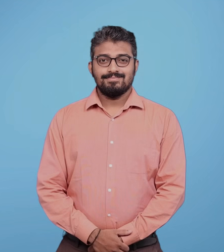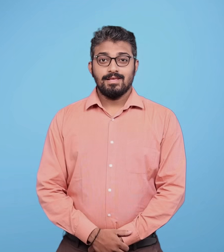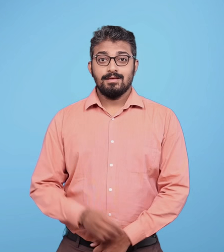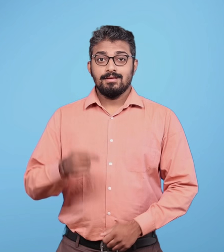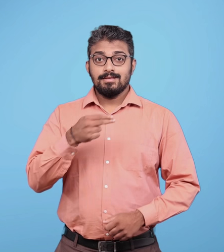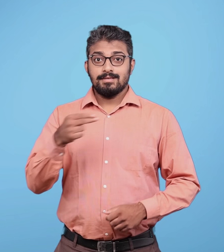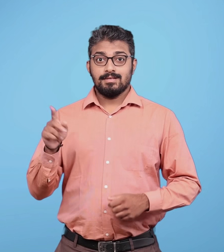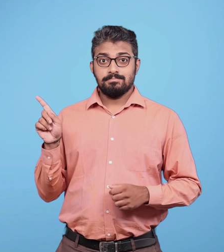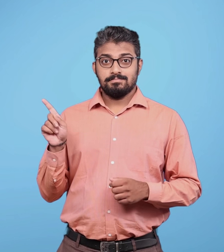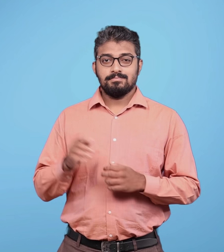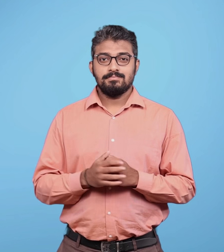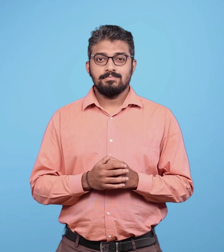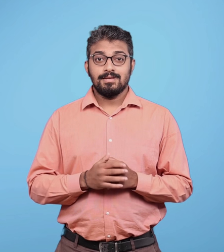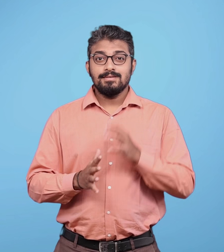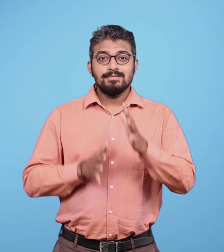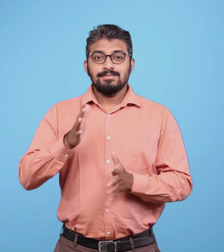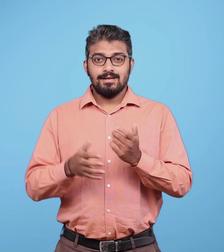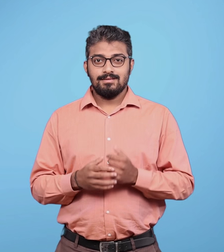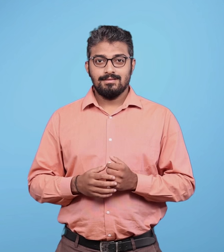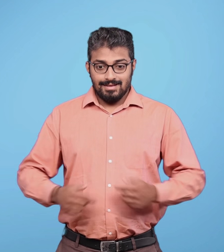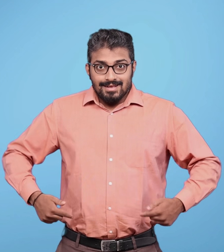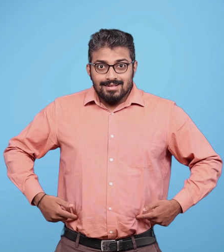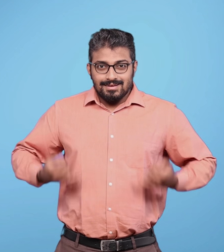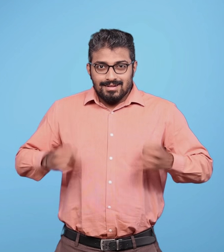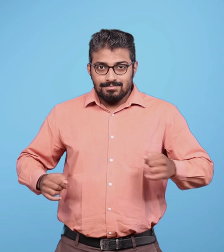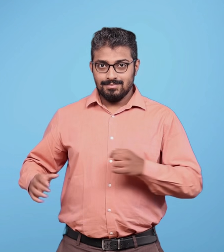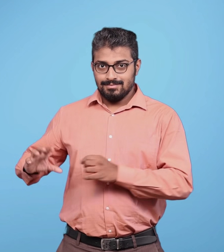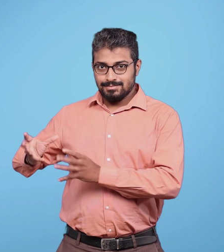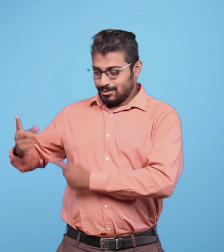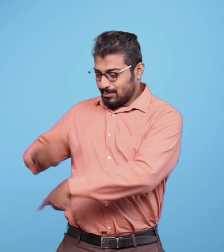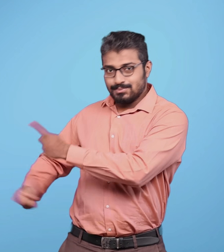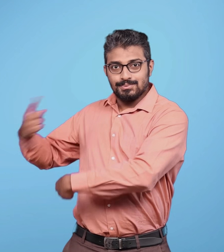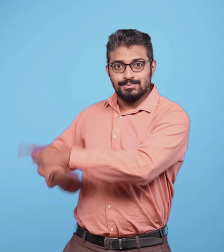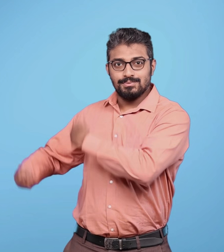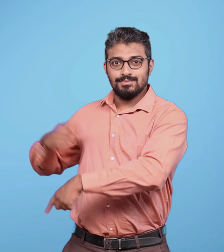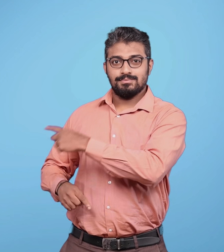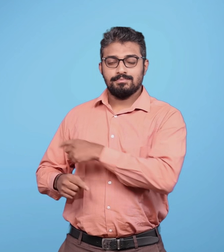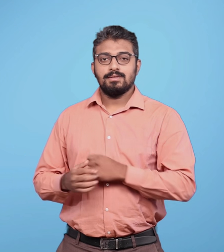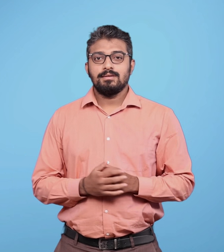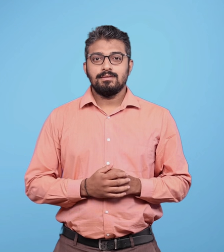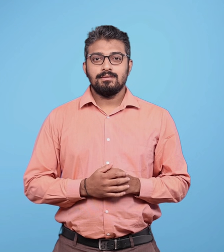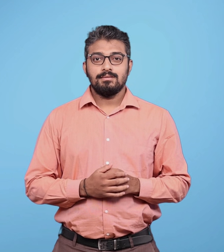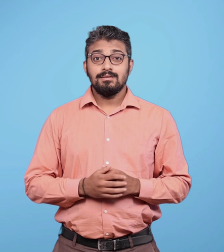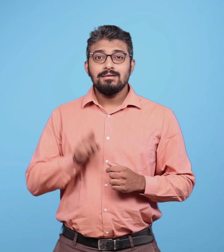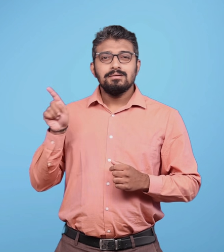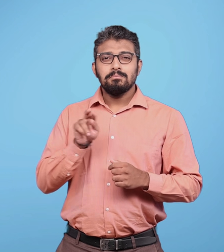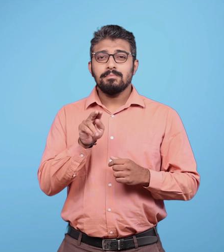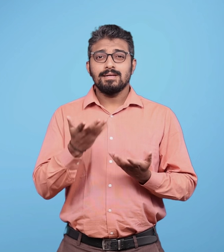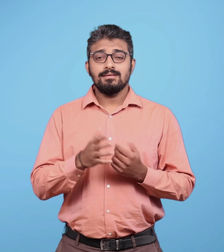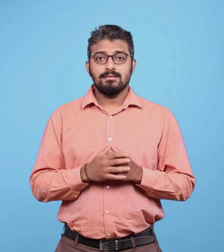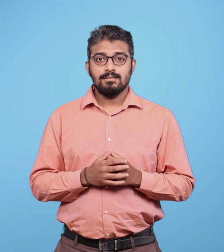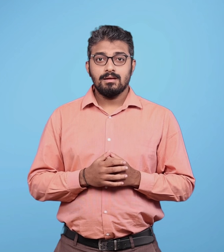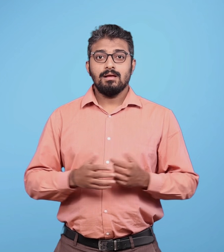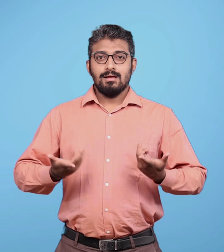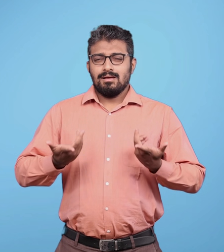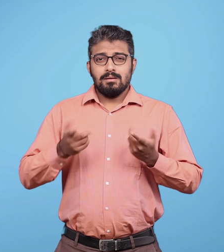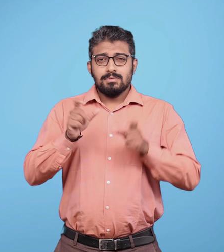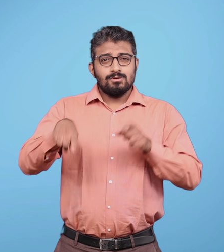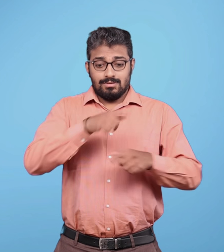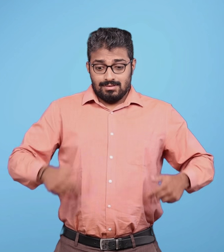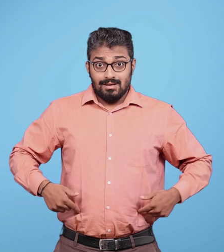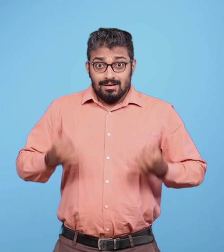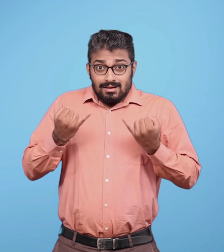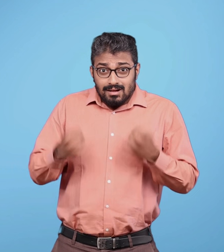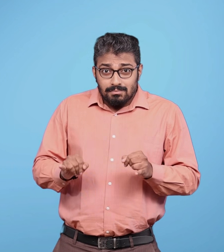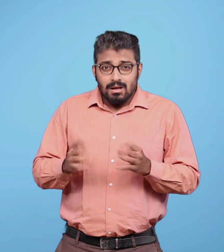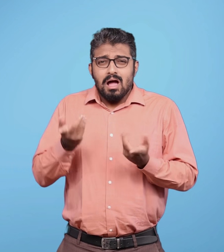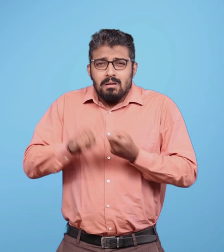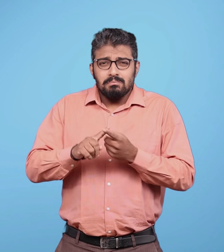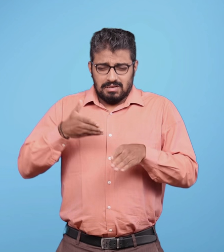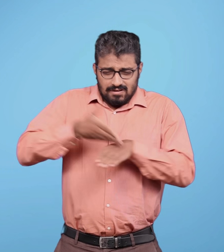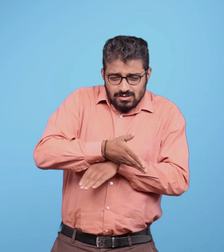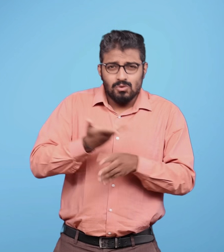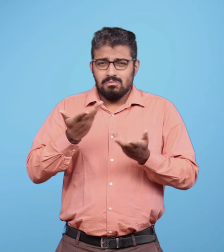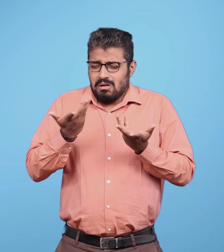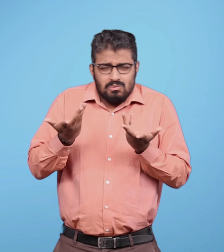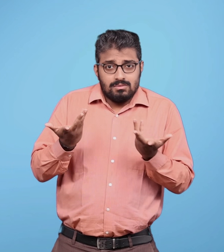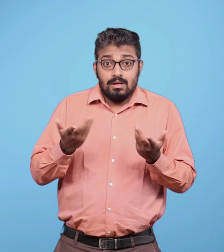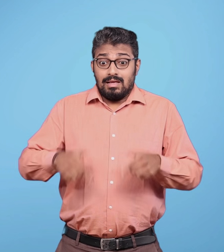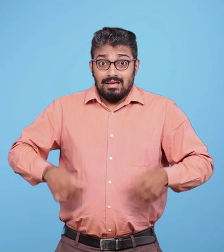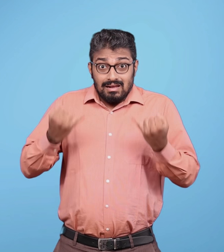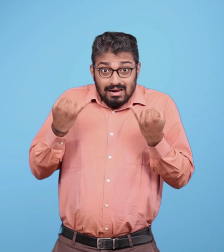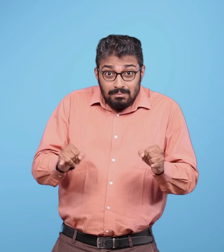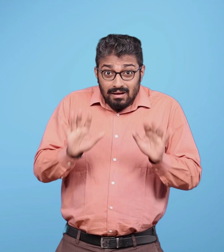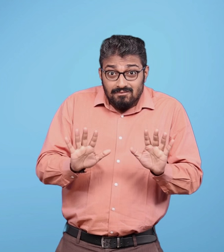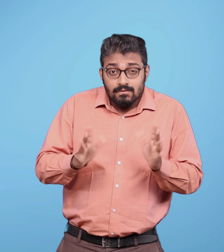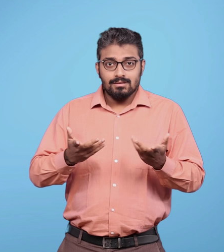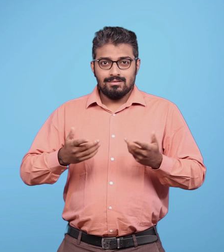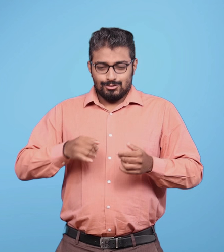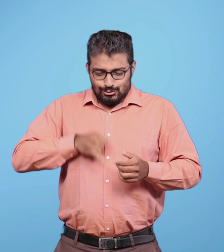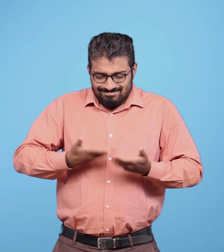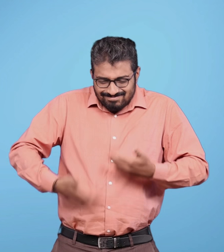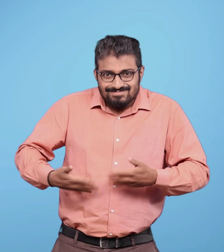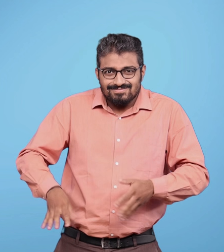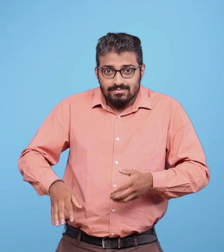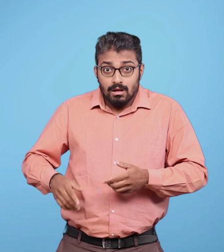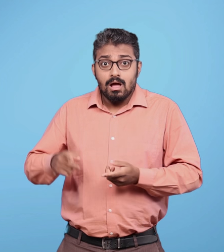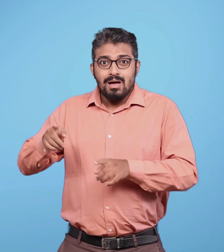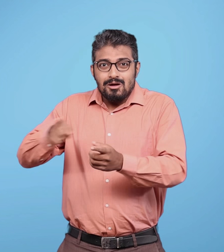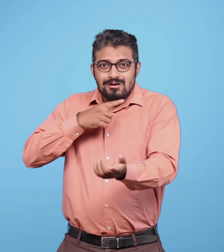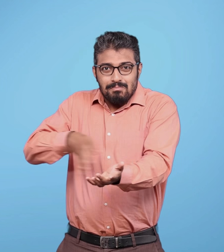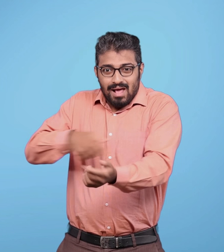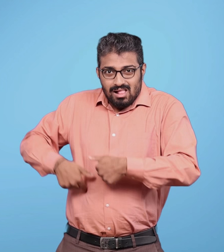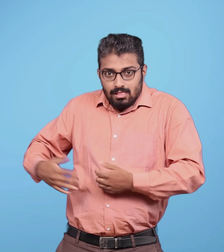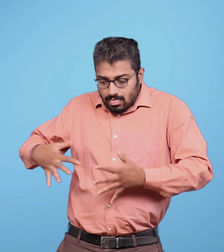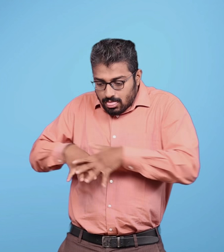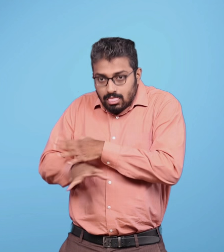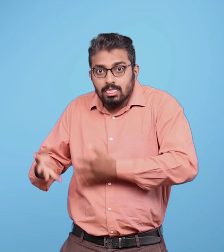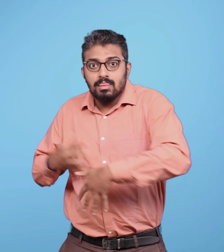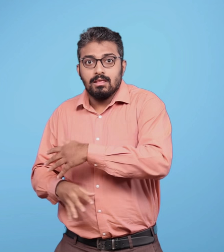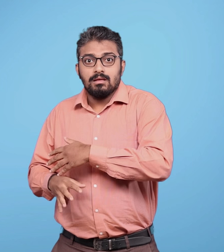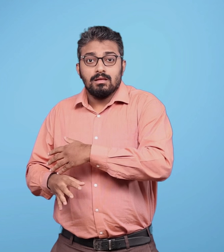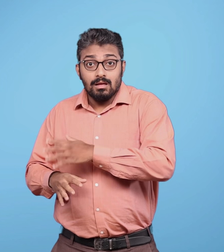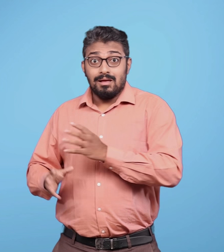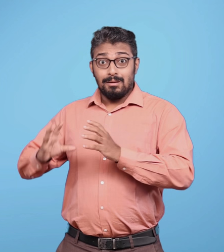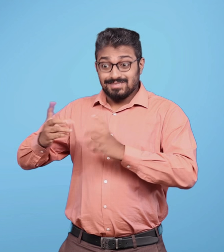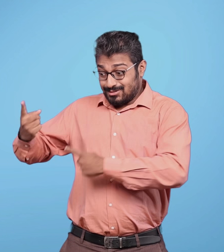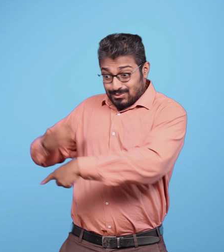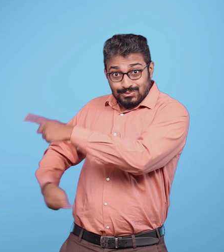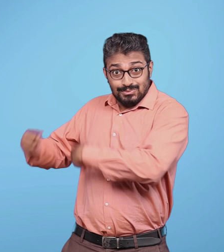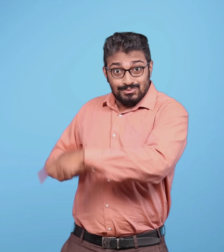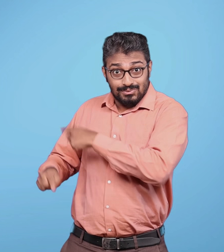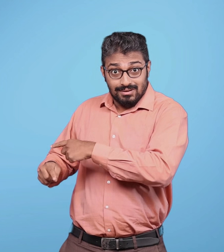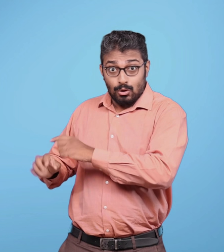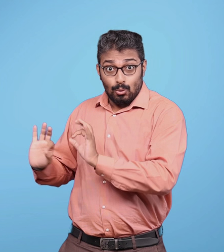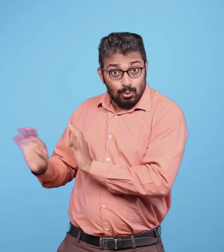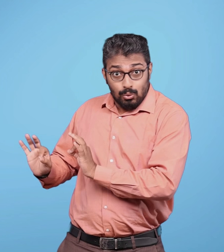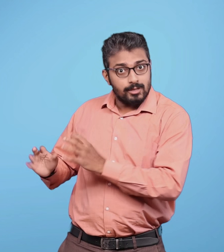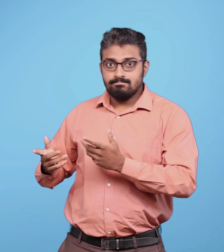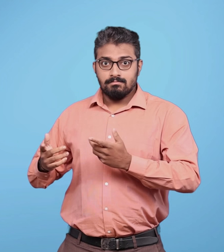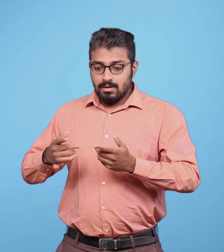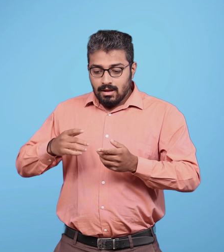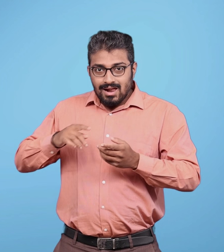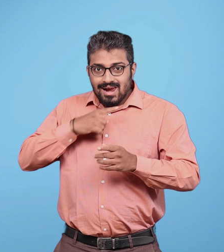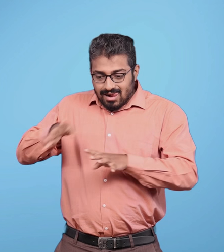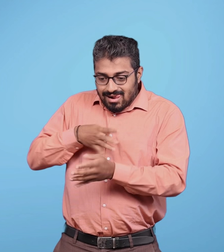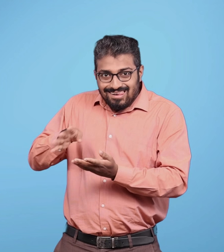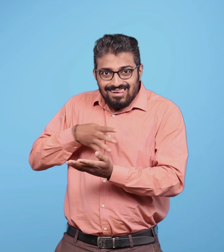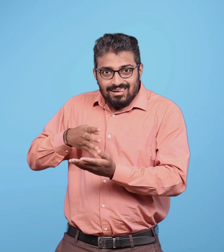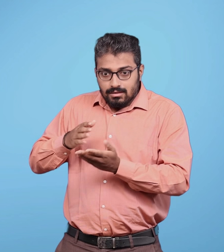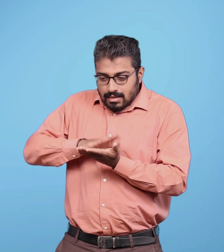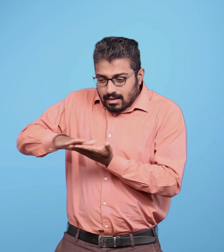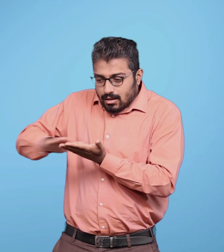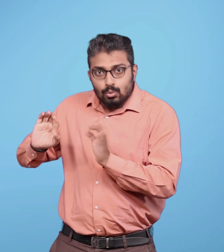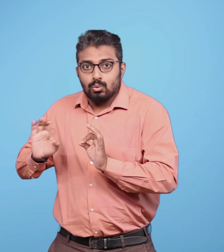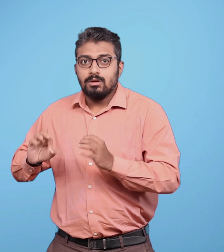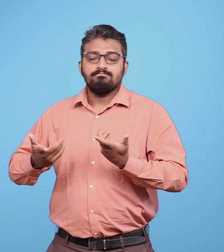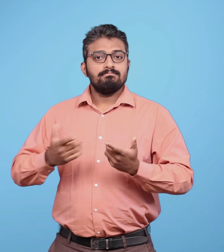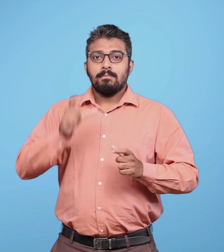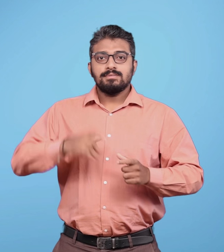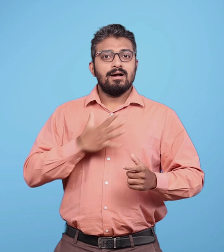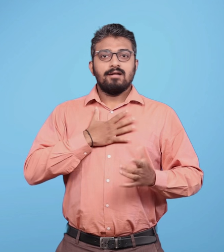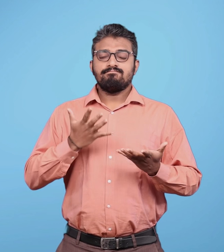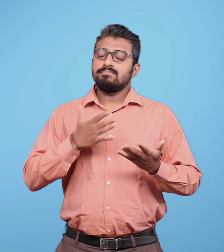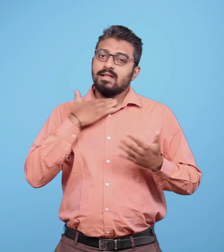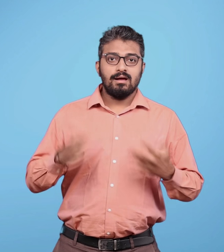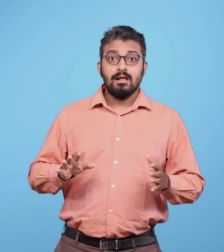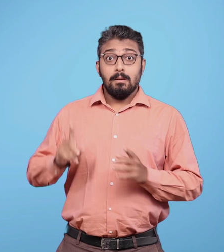dialysis This sign means dialysis. Sometimes a person‟s kidneys may stop working due to infection or injury. As a result of kidney failure, waste products start accumulating in the blood. Such persons cannot survive unless their blood is filtered periodically through an artificial kidney.